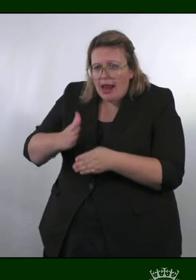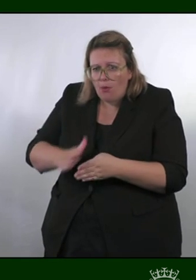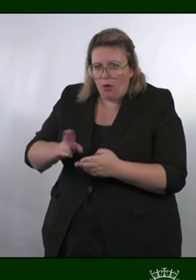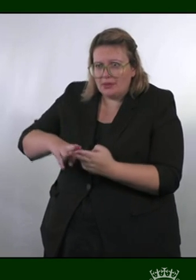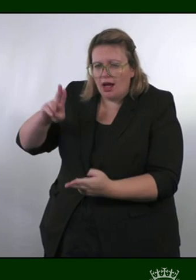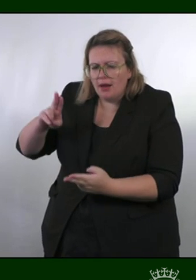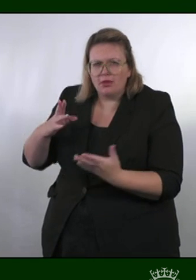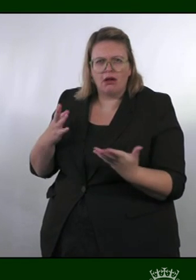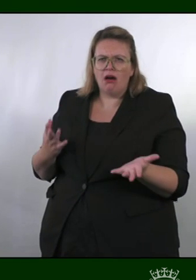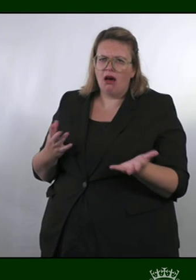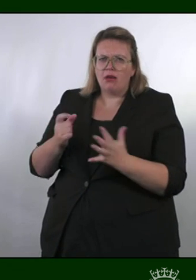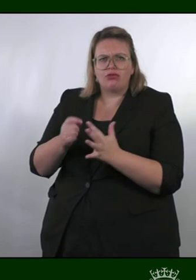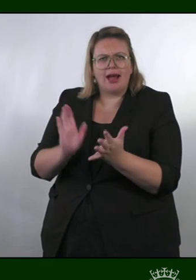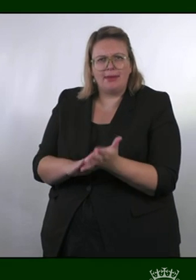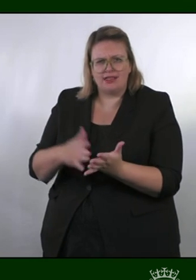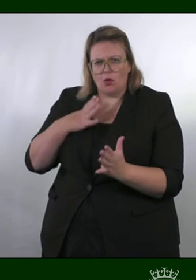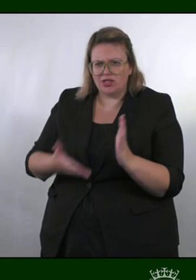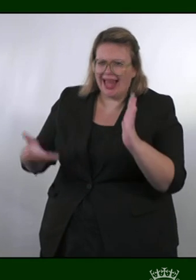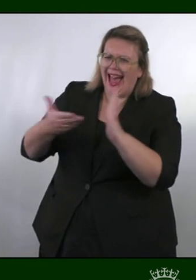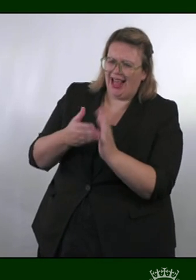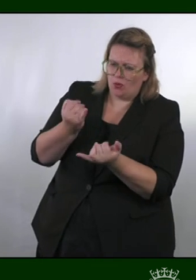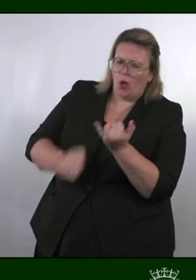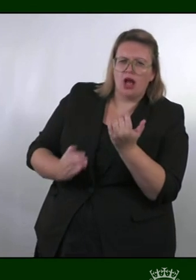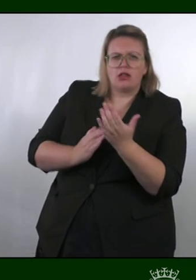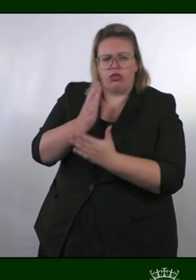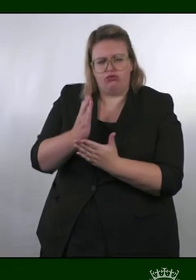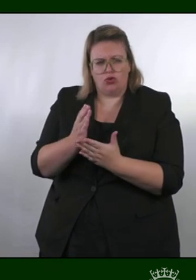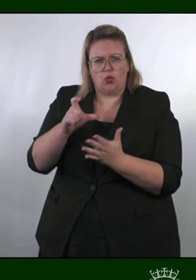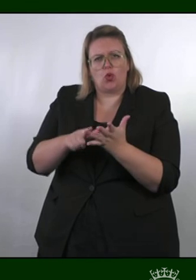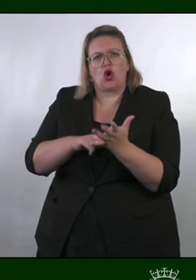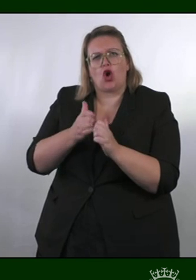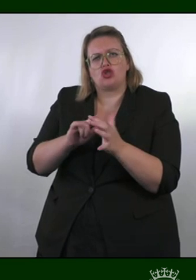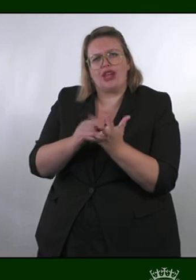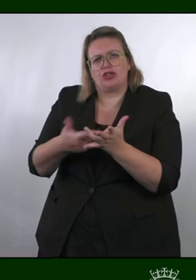Will the Prime Minister please immediately stop the imposition of this dreadful plan?